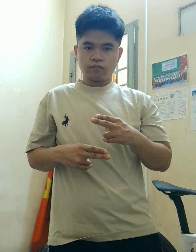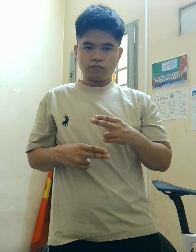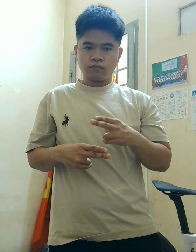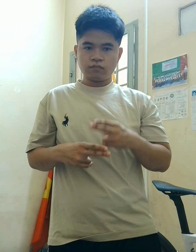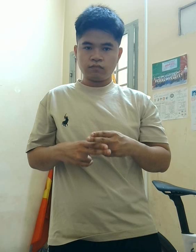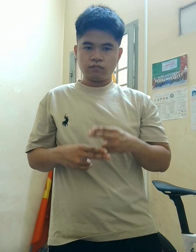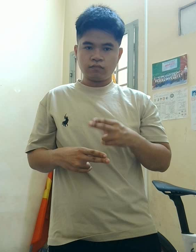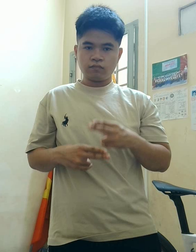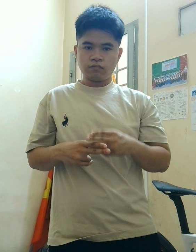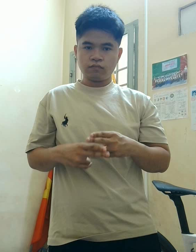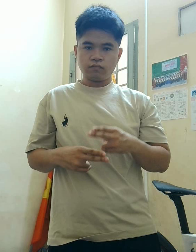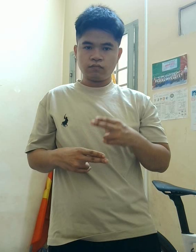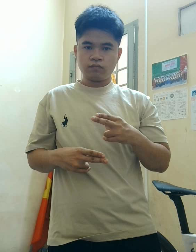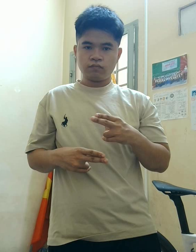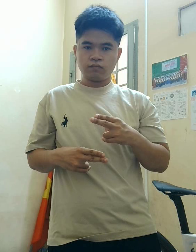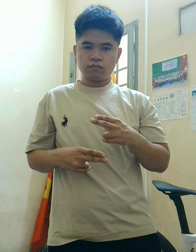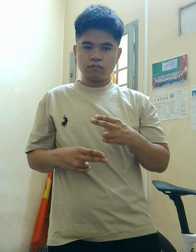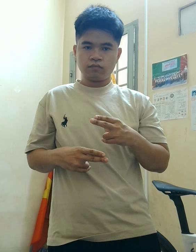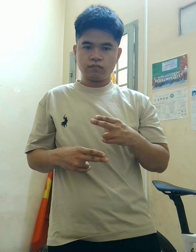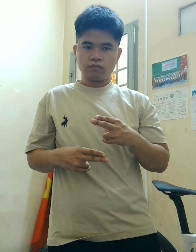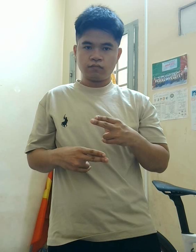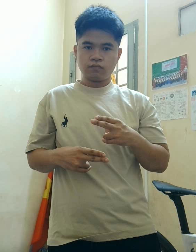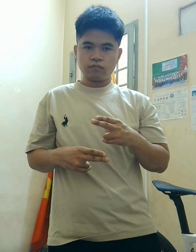ten